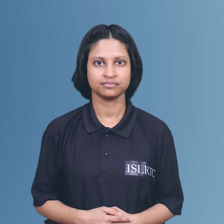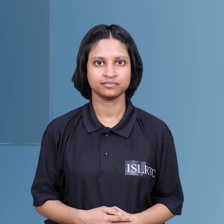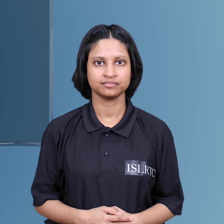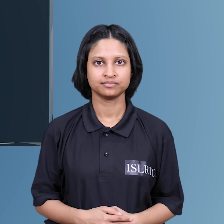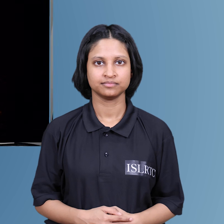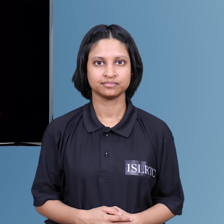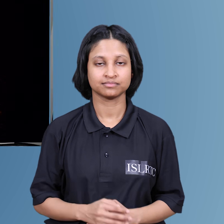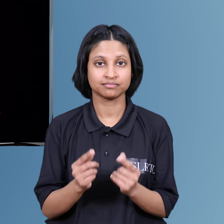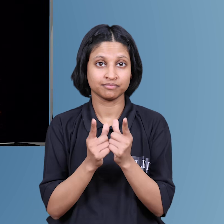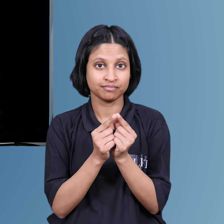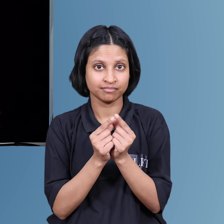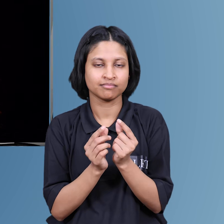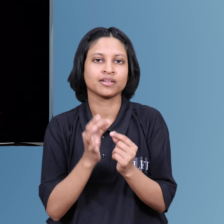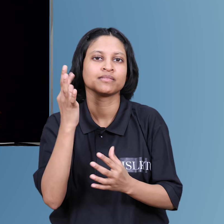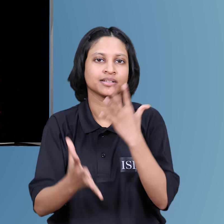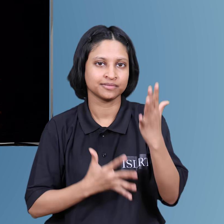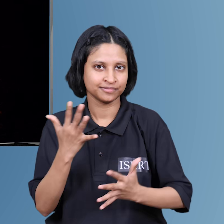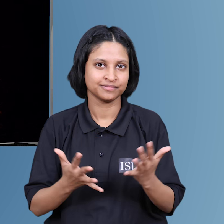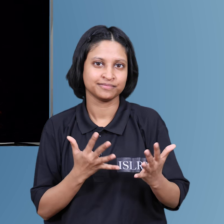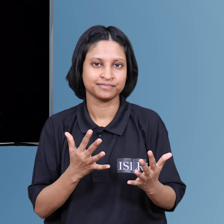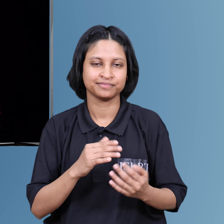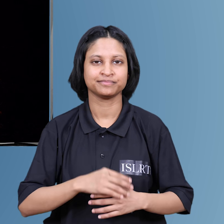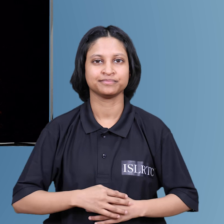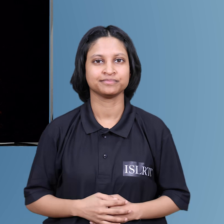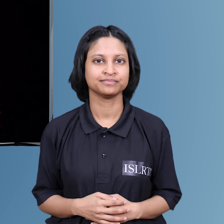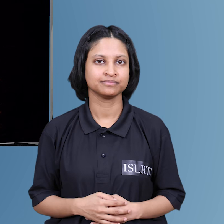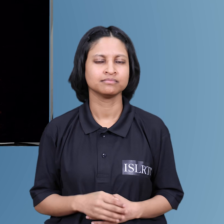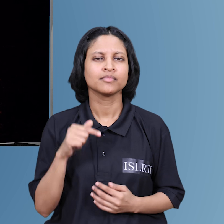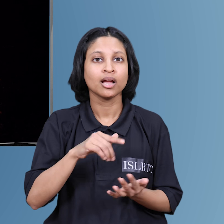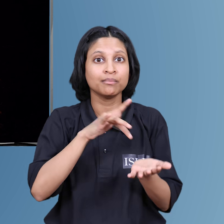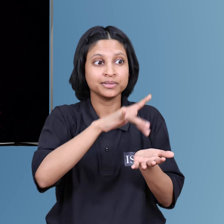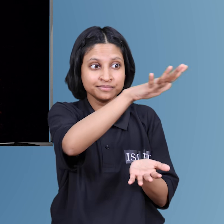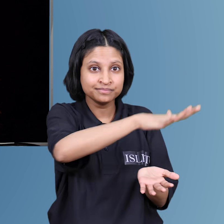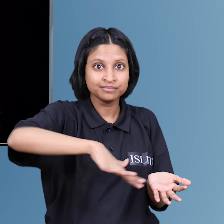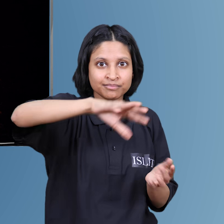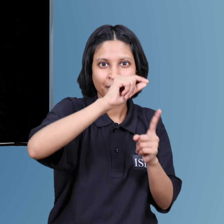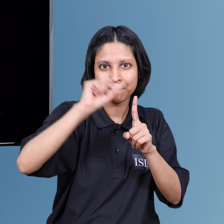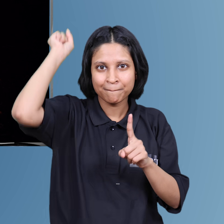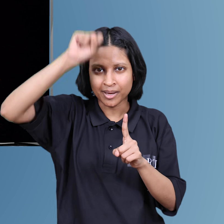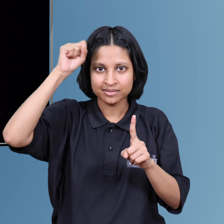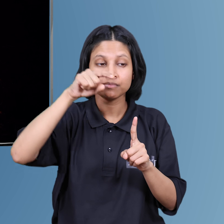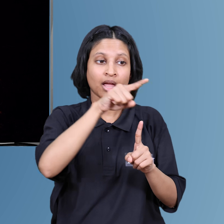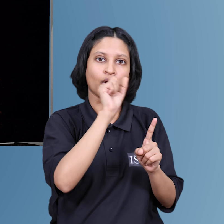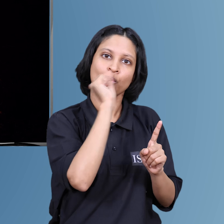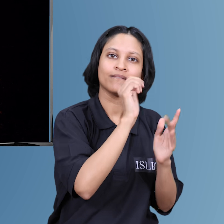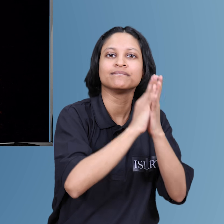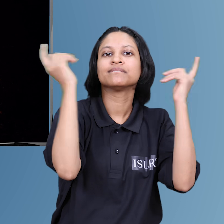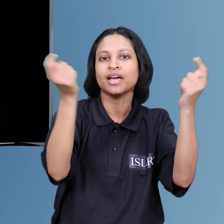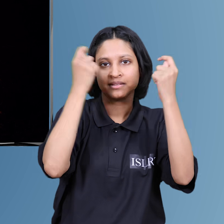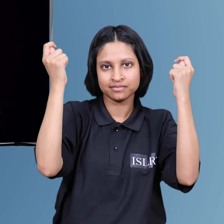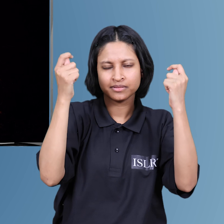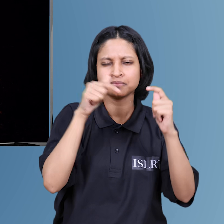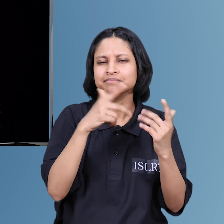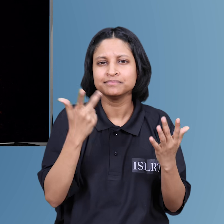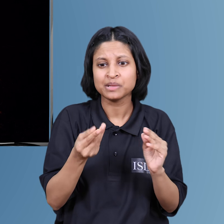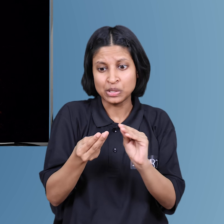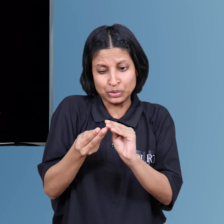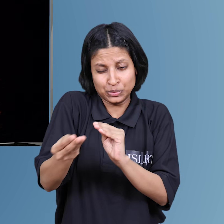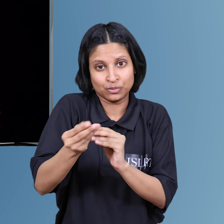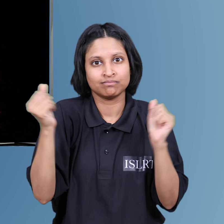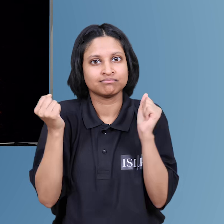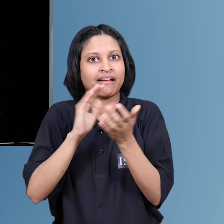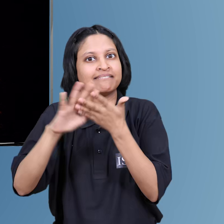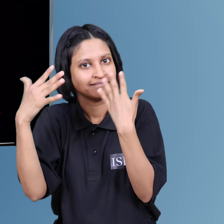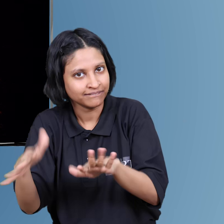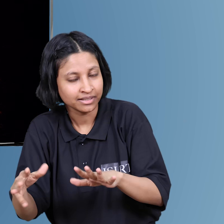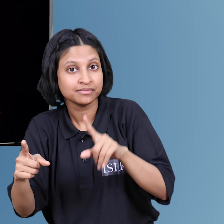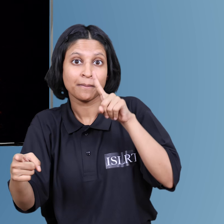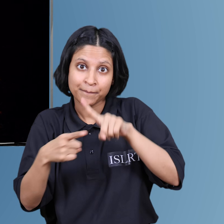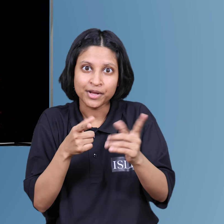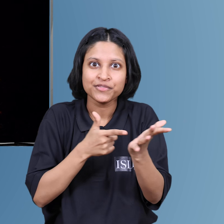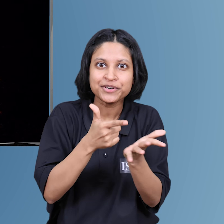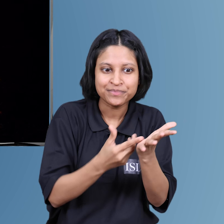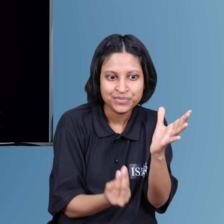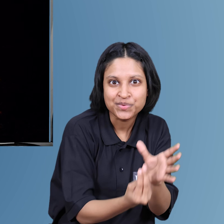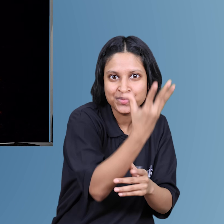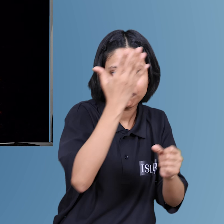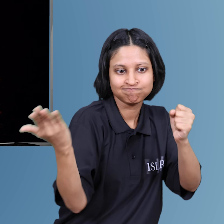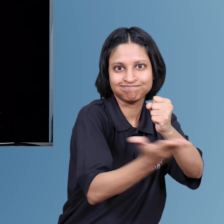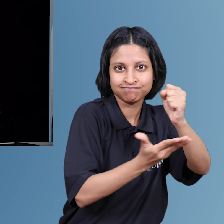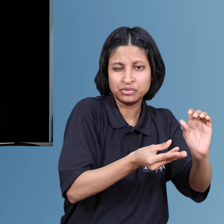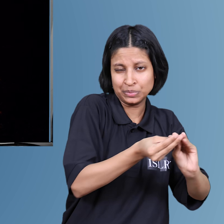Lohri A Punjabi festival marking the end of winter and the beginning of the harvest season.